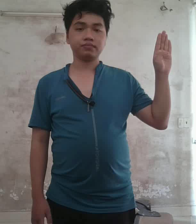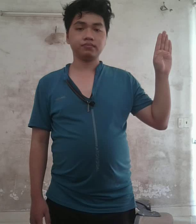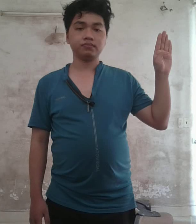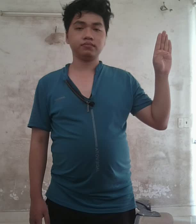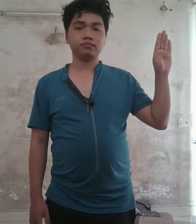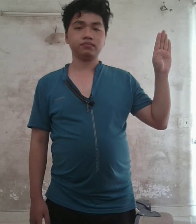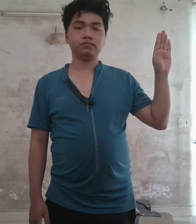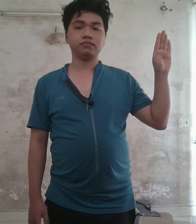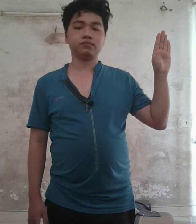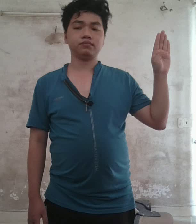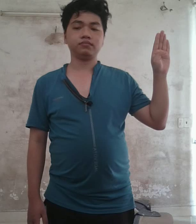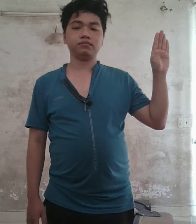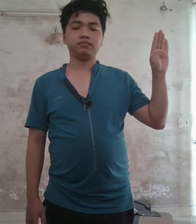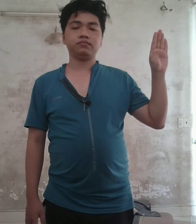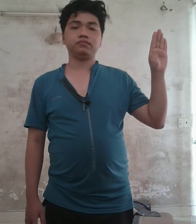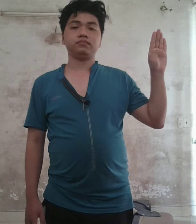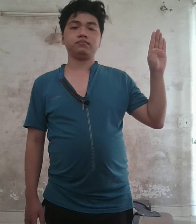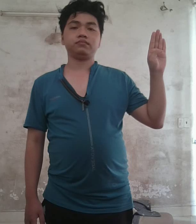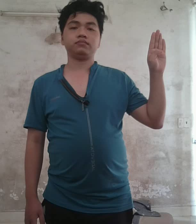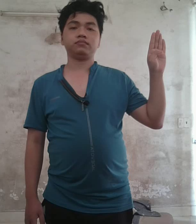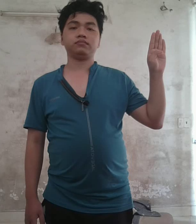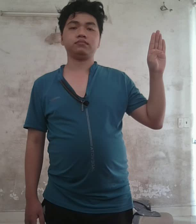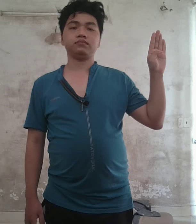b